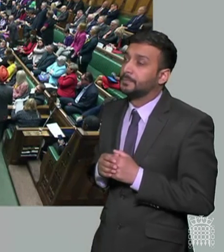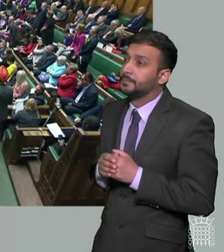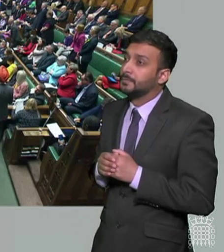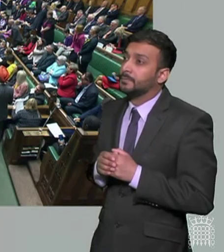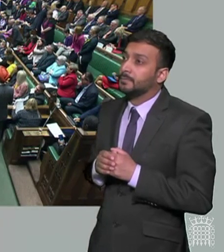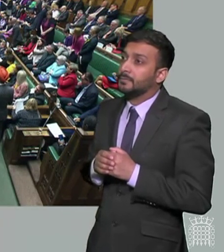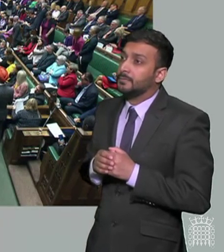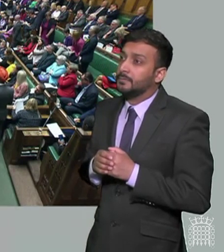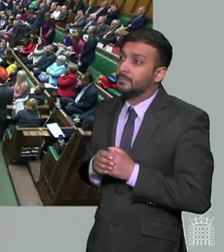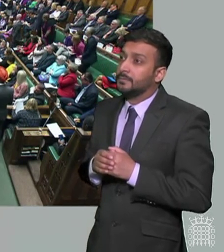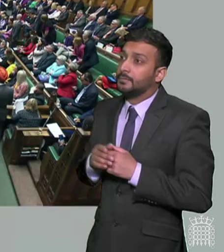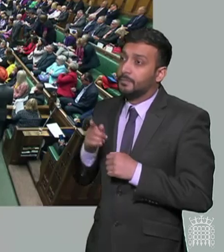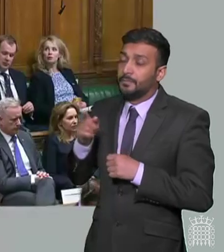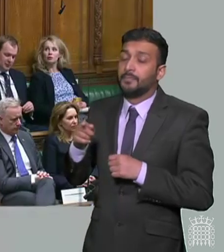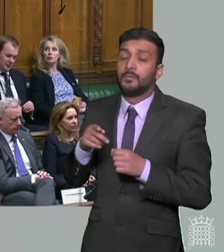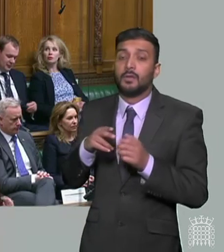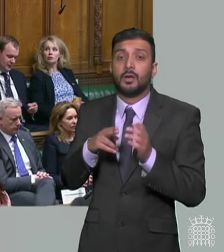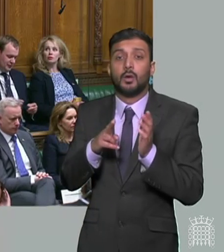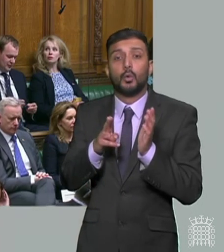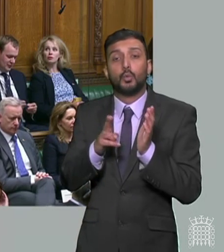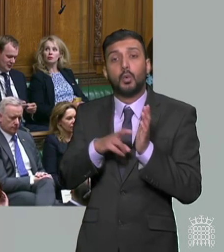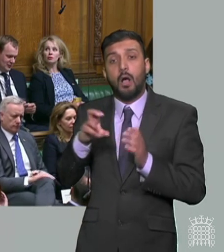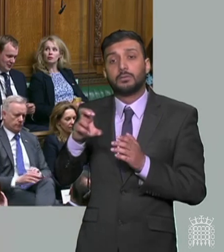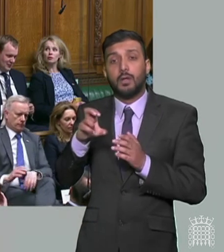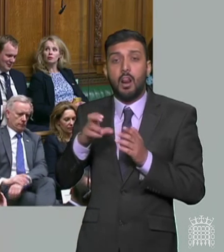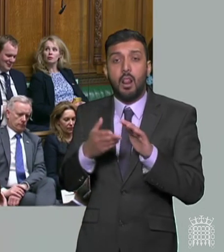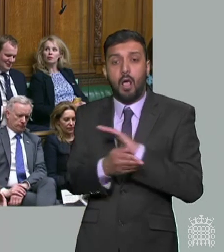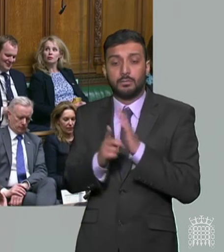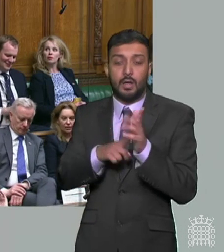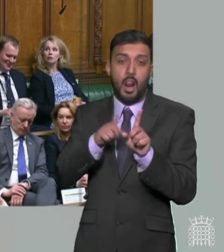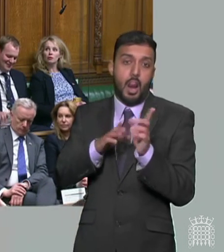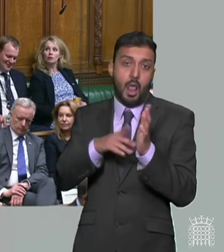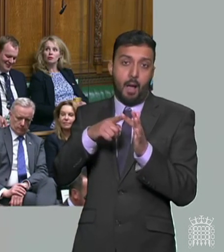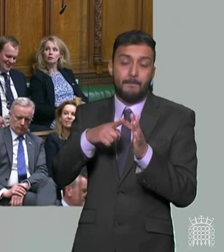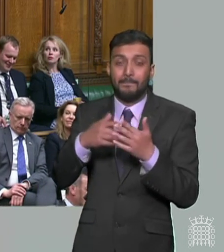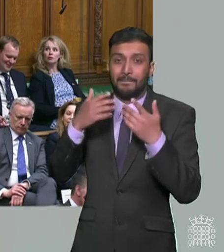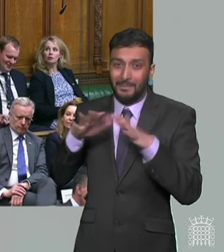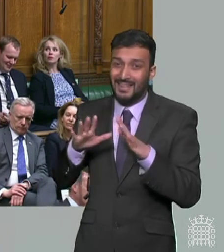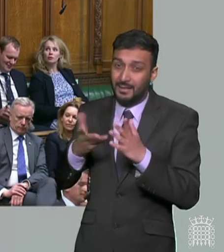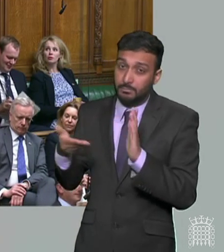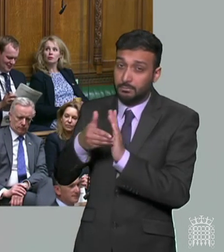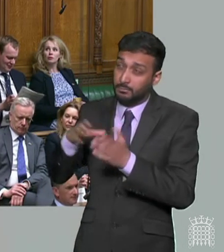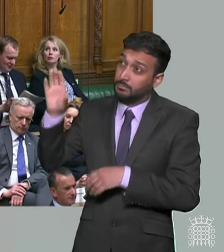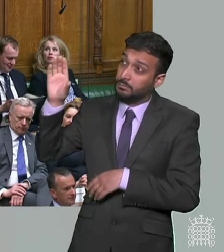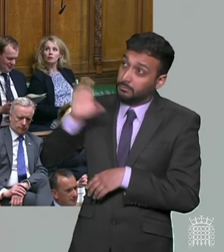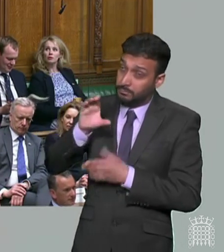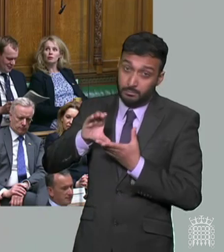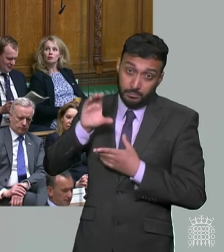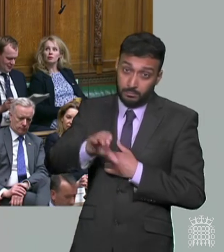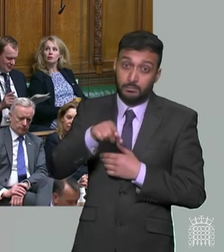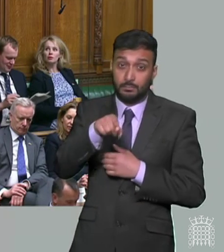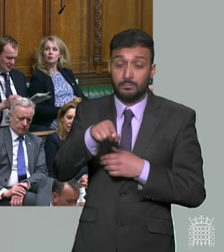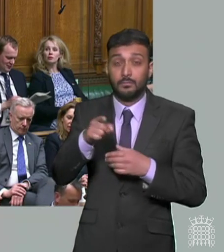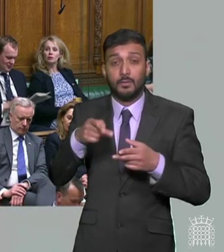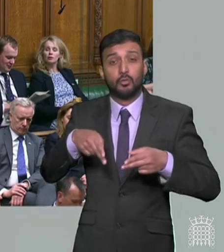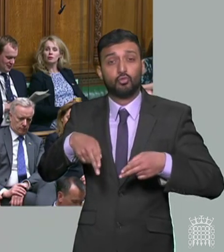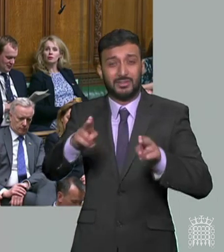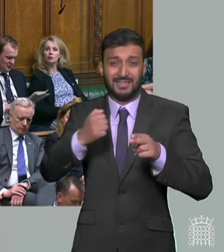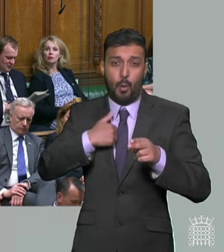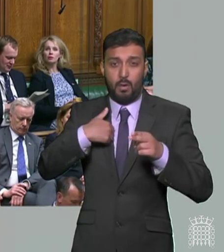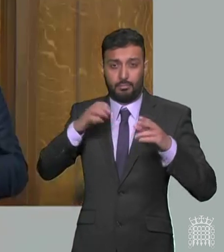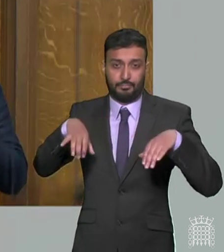14. Newcastle-under-Lyme Borough Council has secured millions of pounds of Government investment for our high street, but we have a problem with persistent antisocial behaviour on the high street.